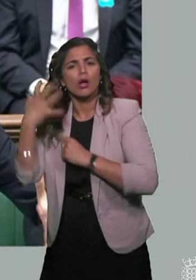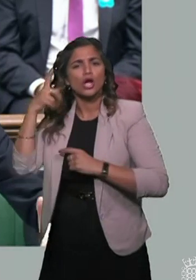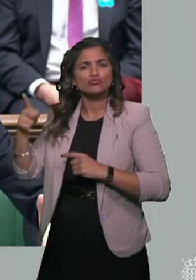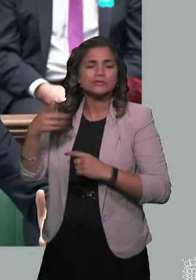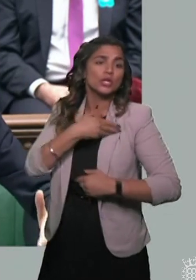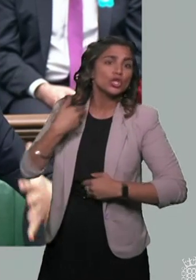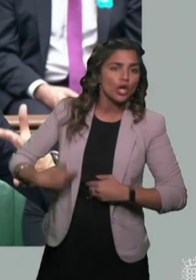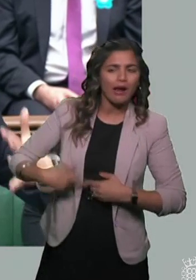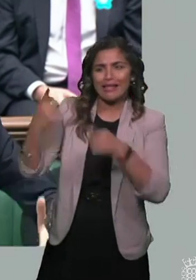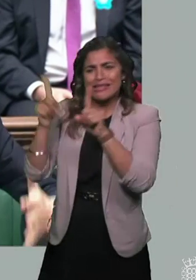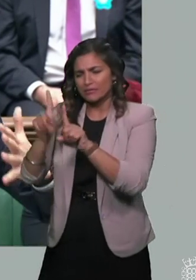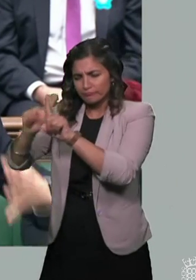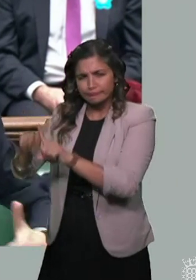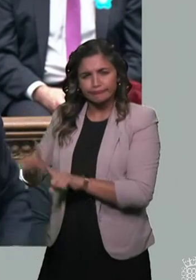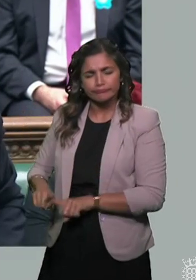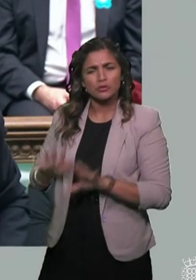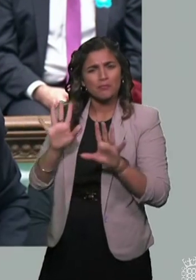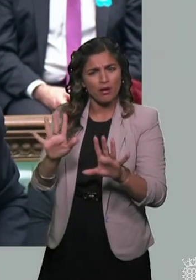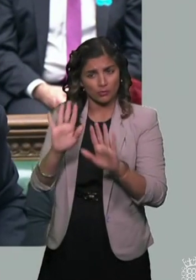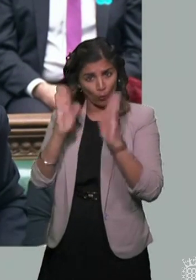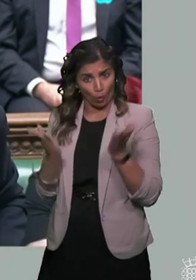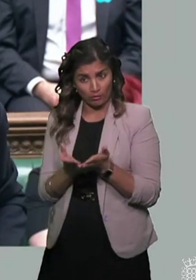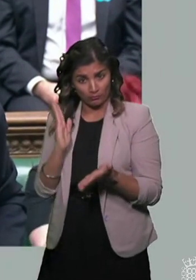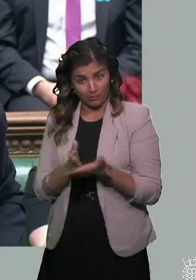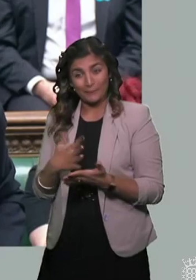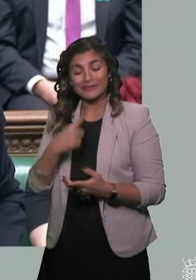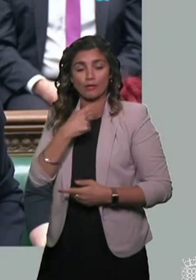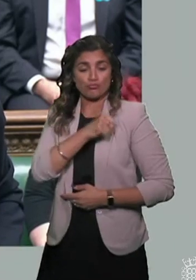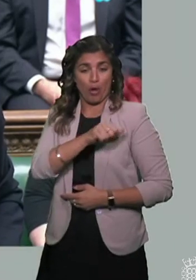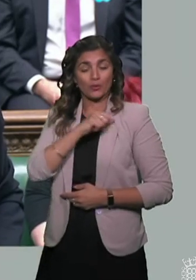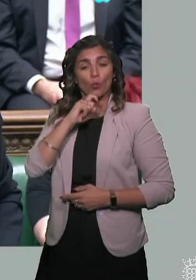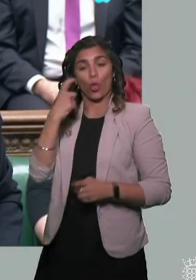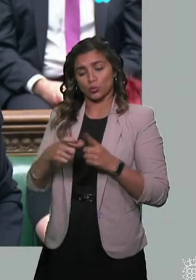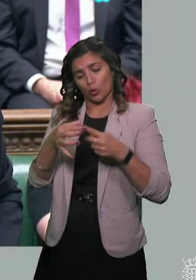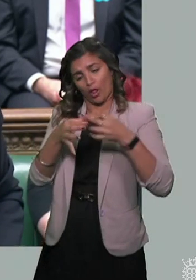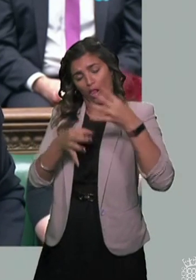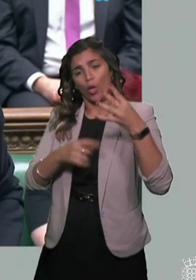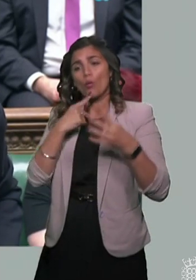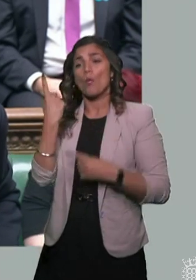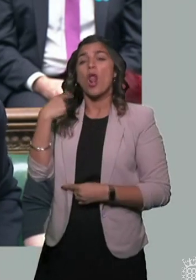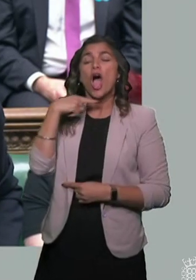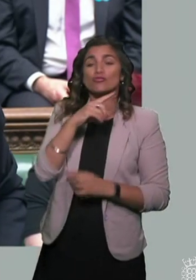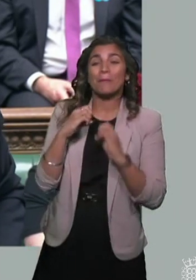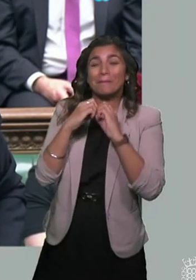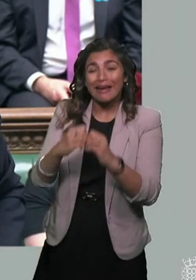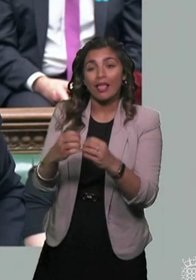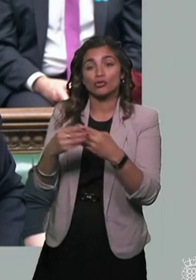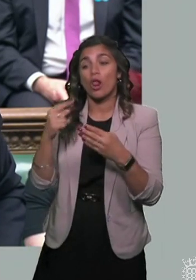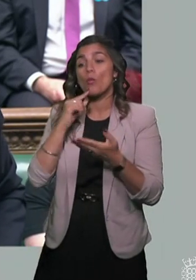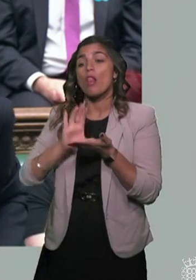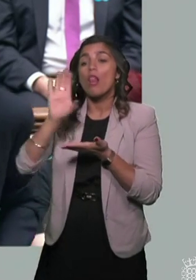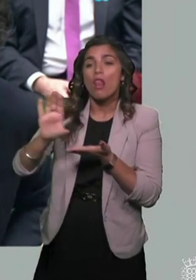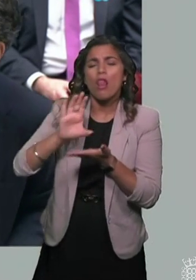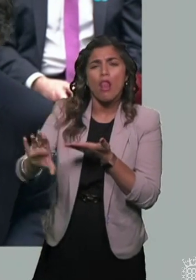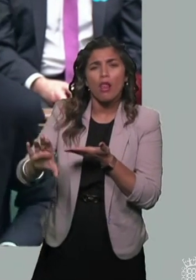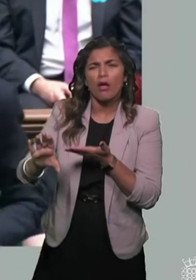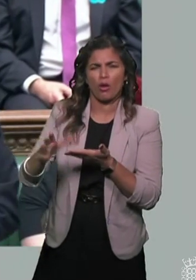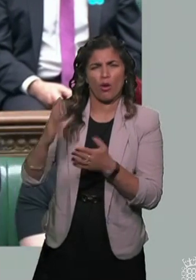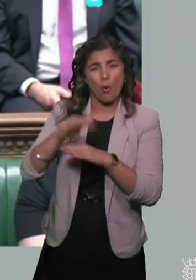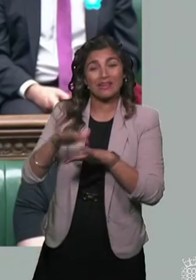The problem is that the world has not delivered on the $100 billion of finance promised more than a decade ago in Copenhagen.